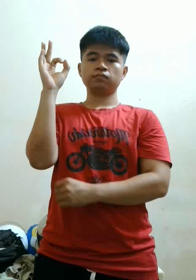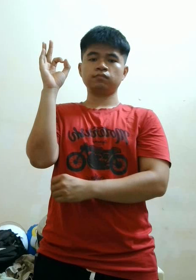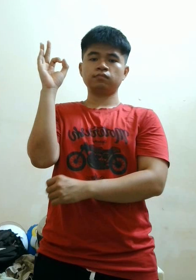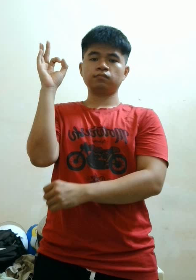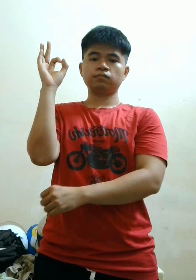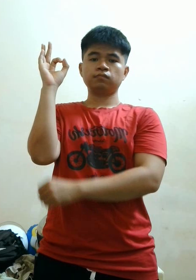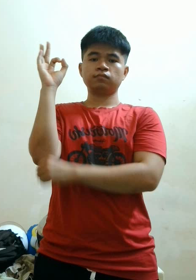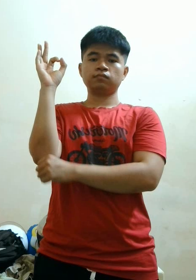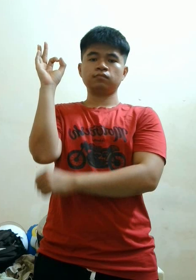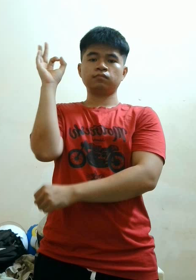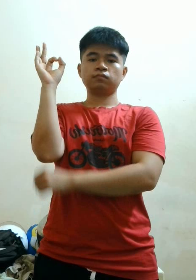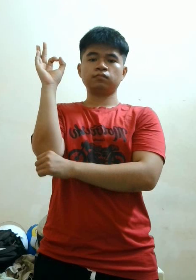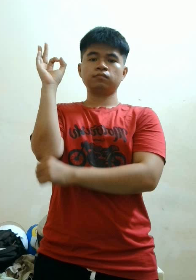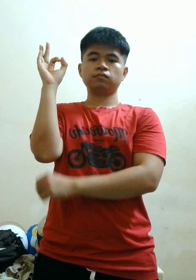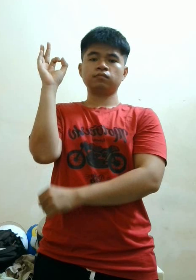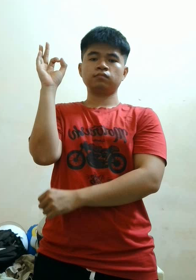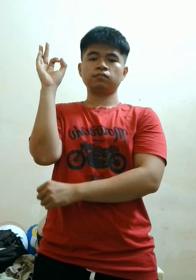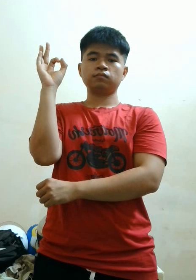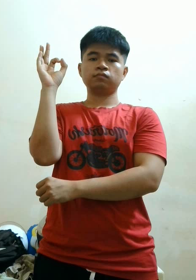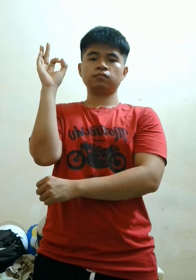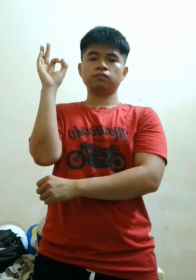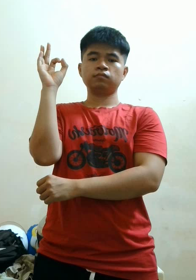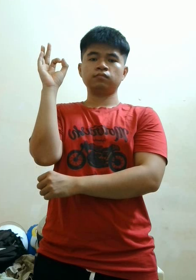buoi trua